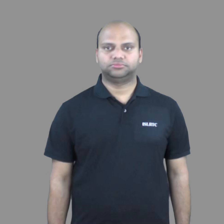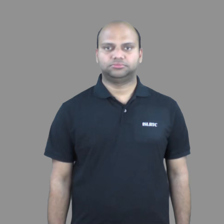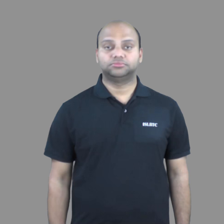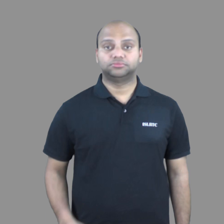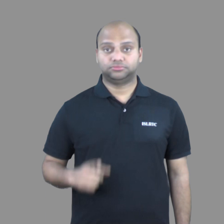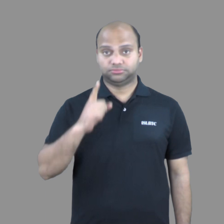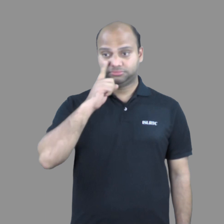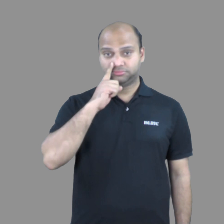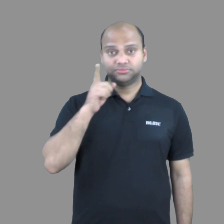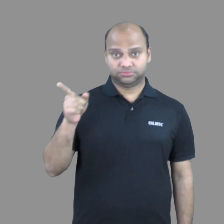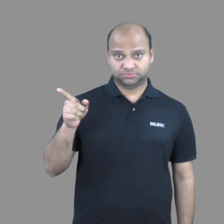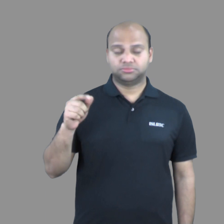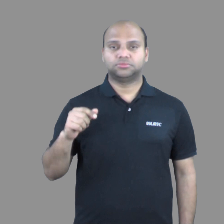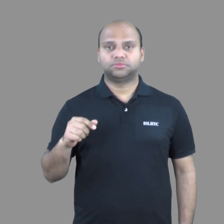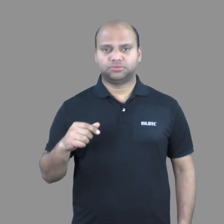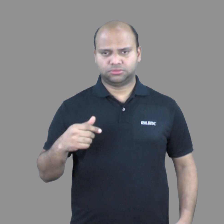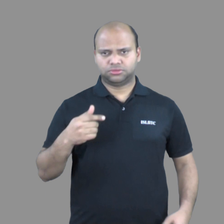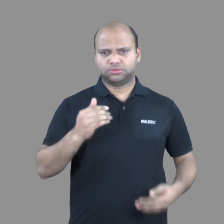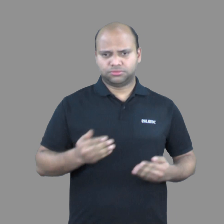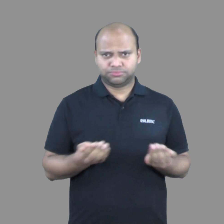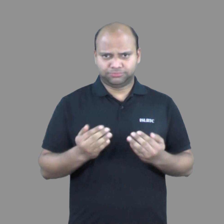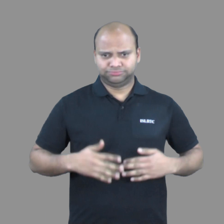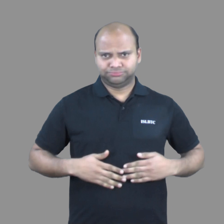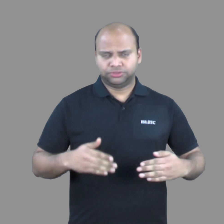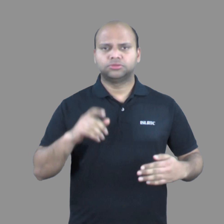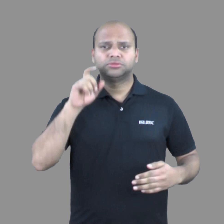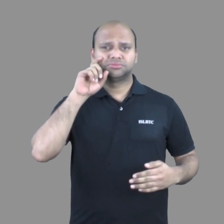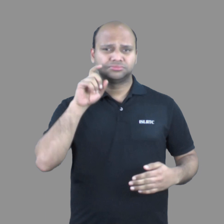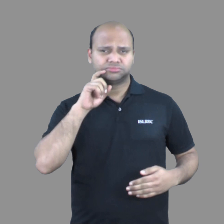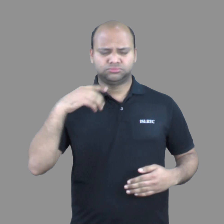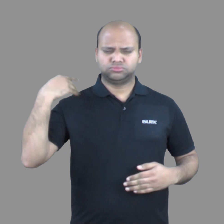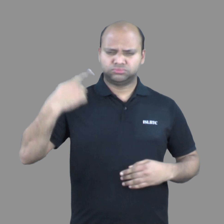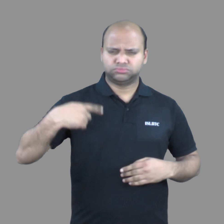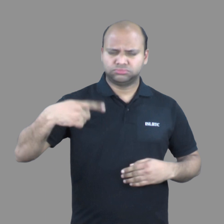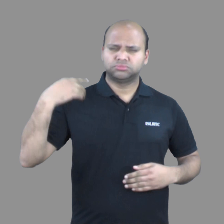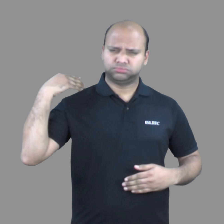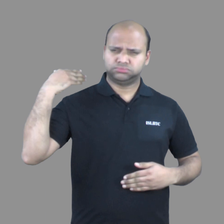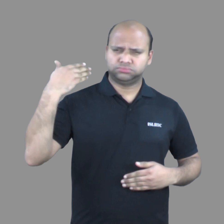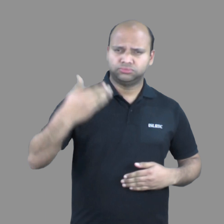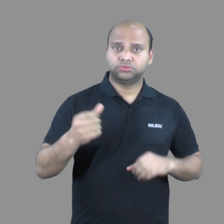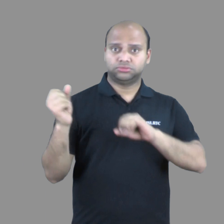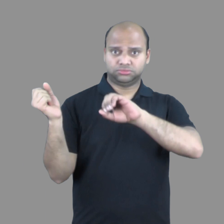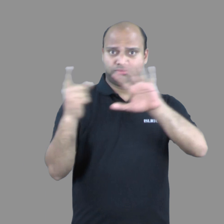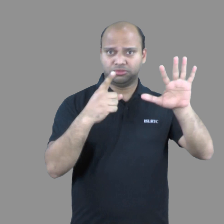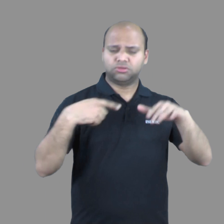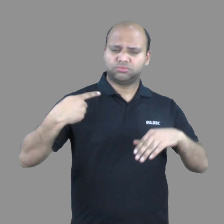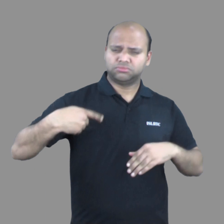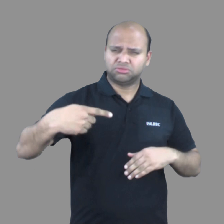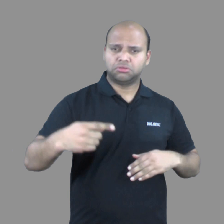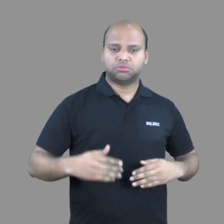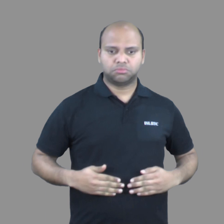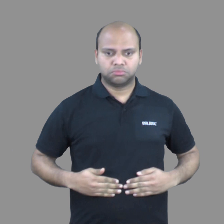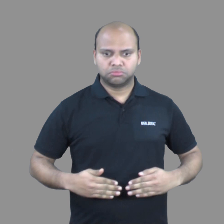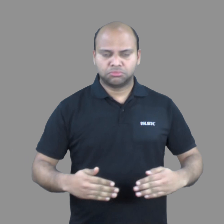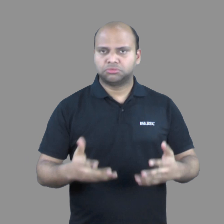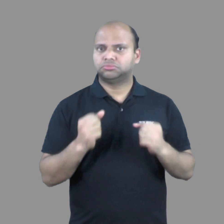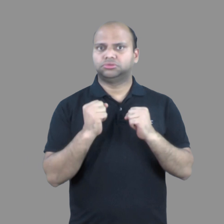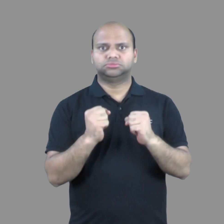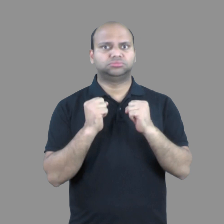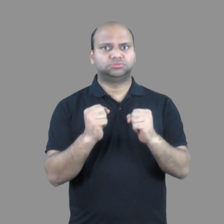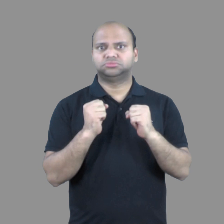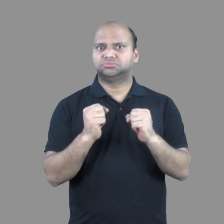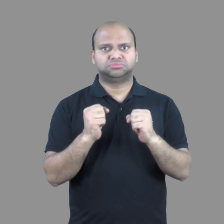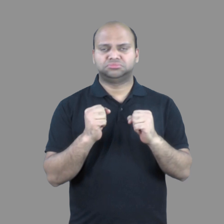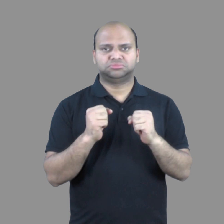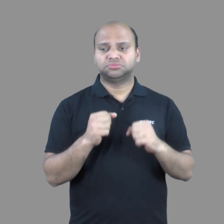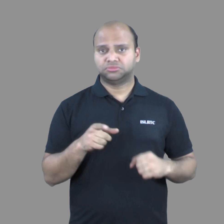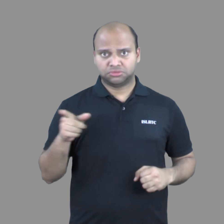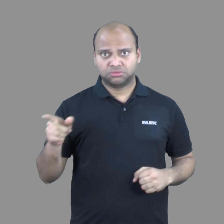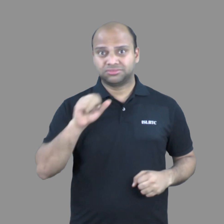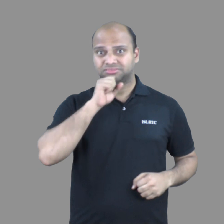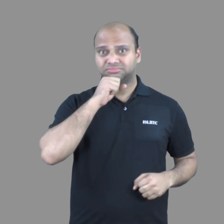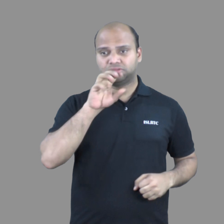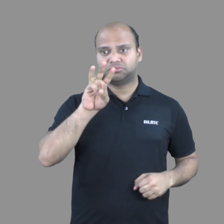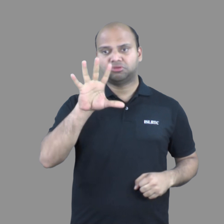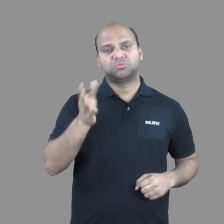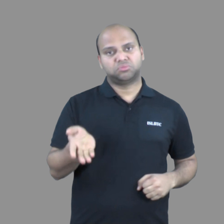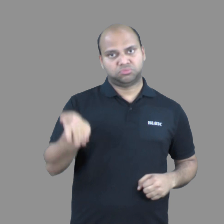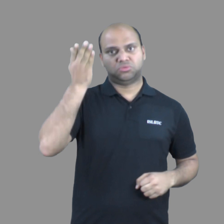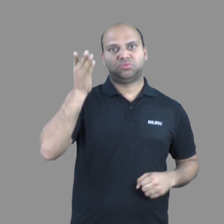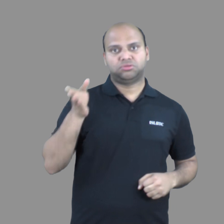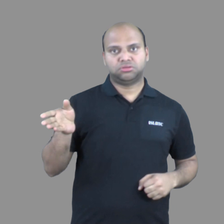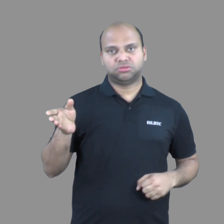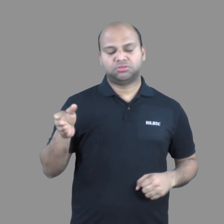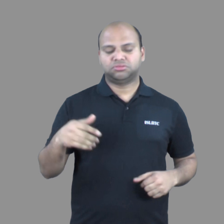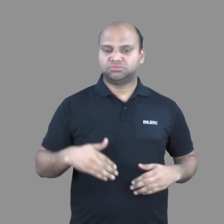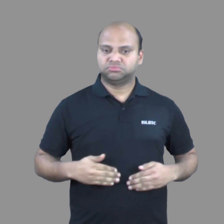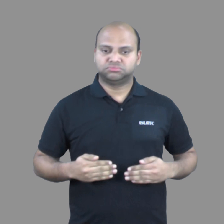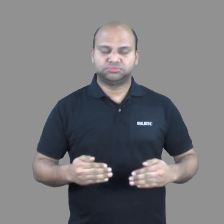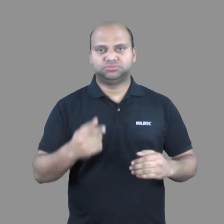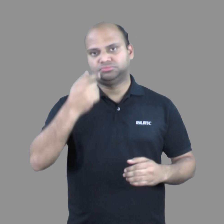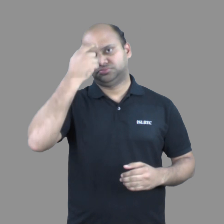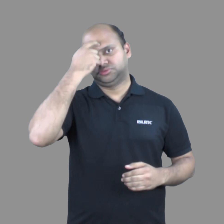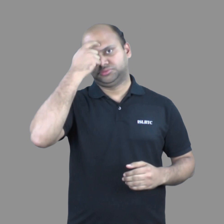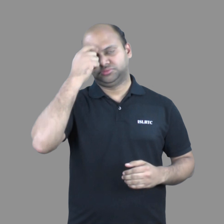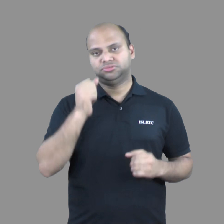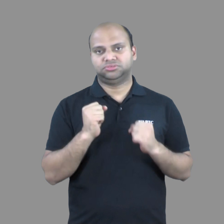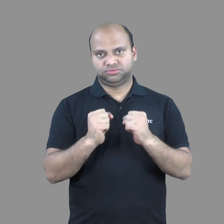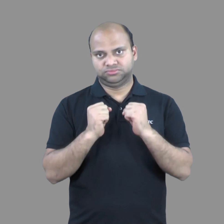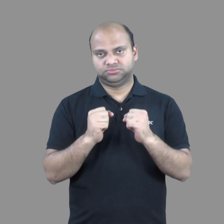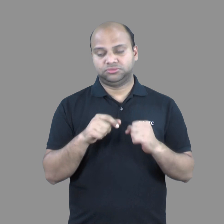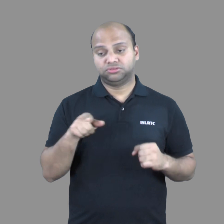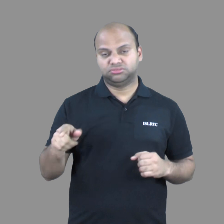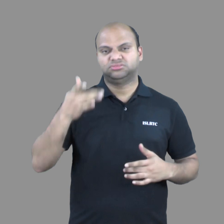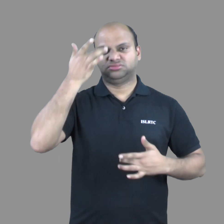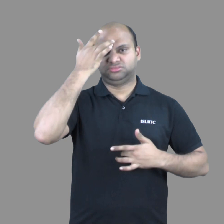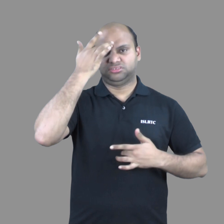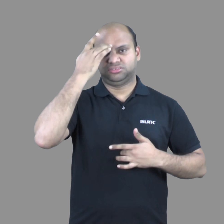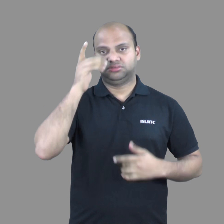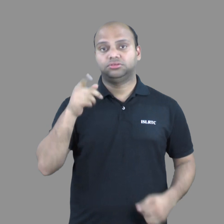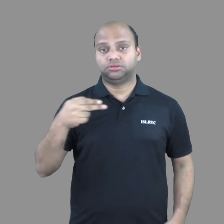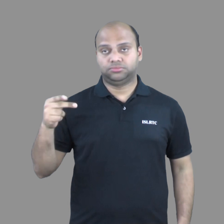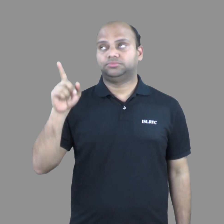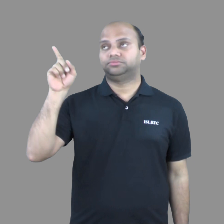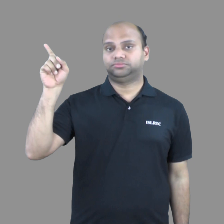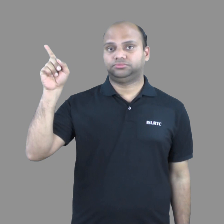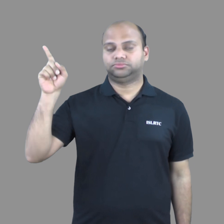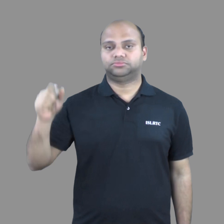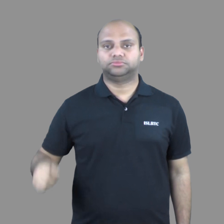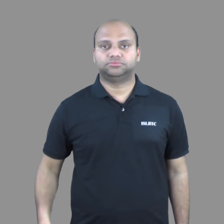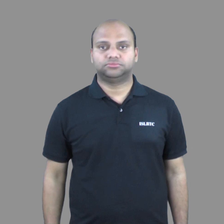Infertility